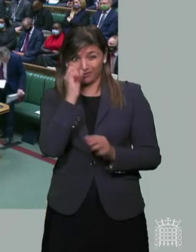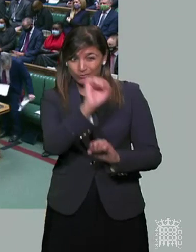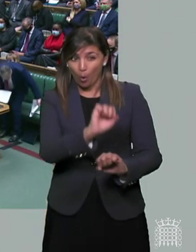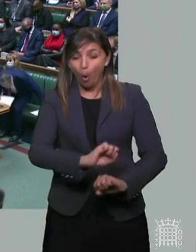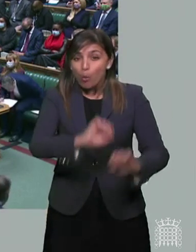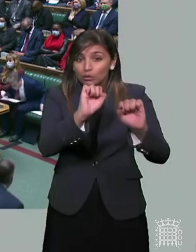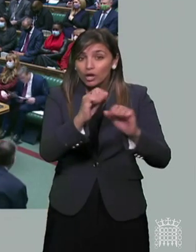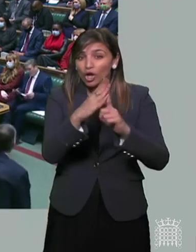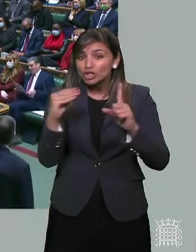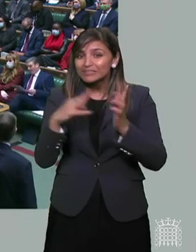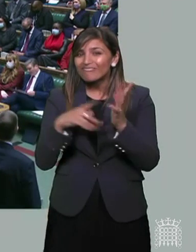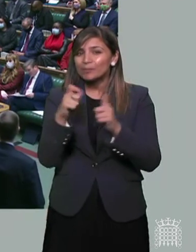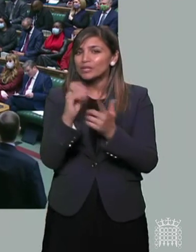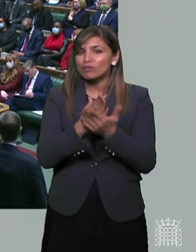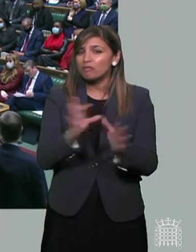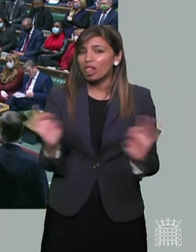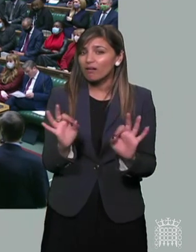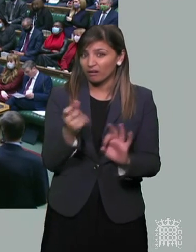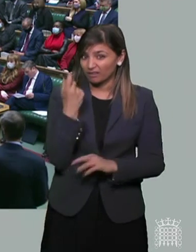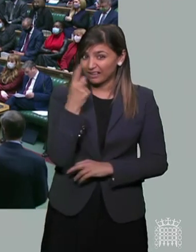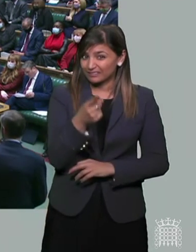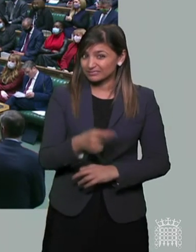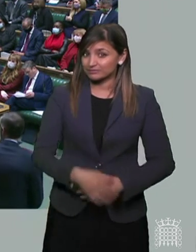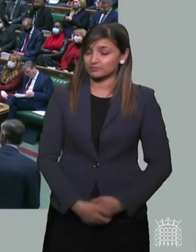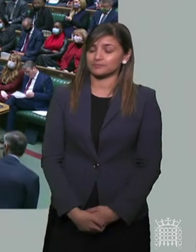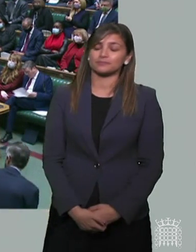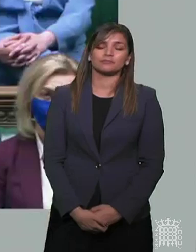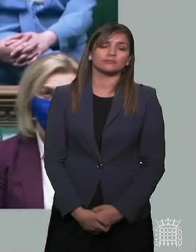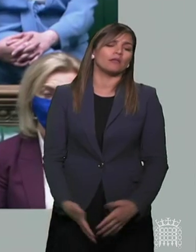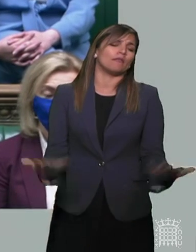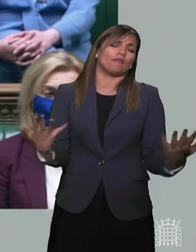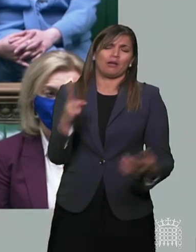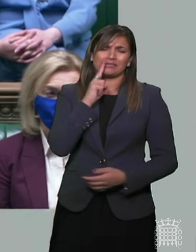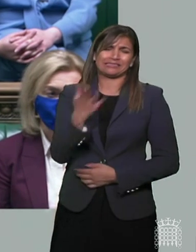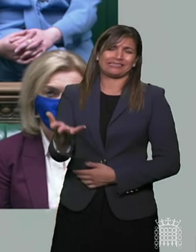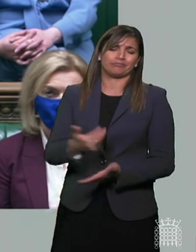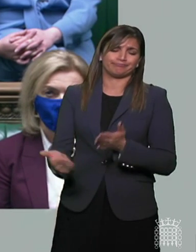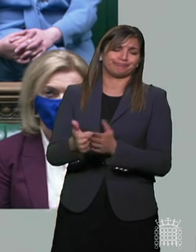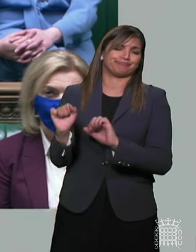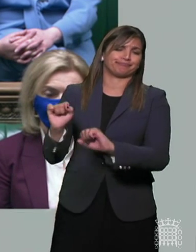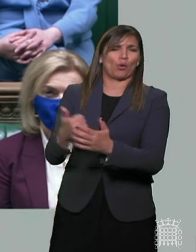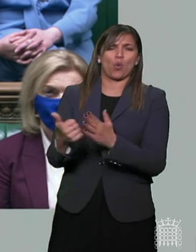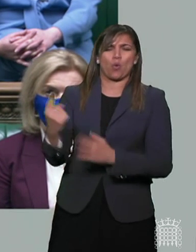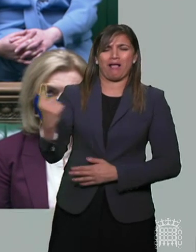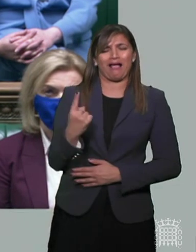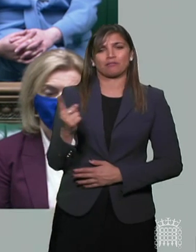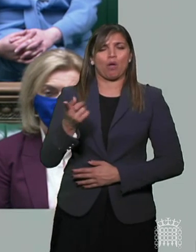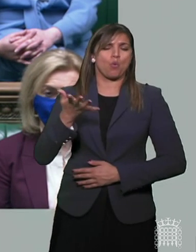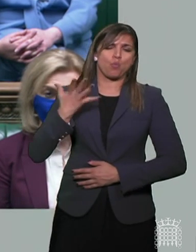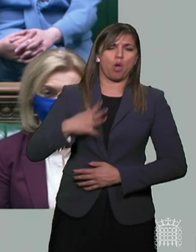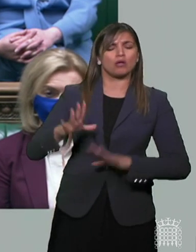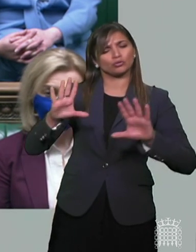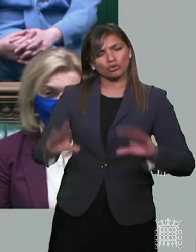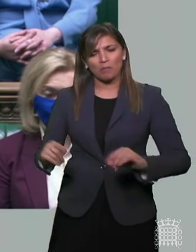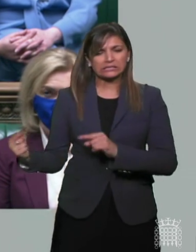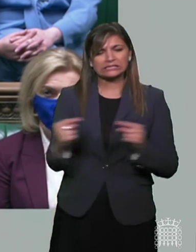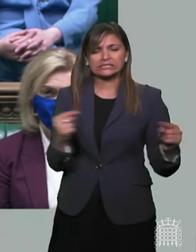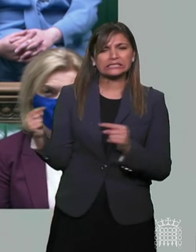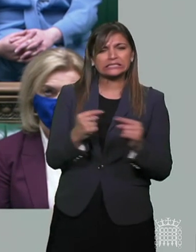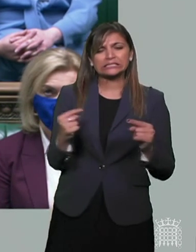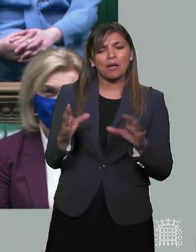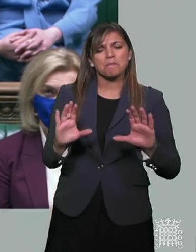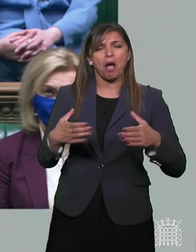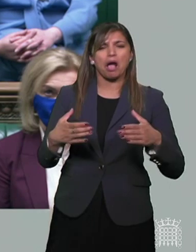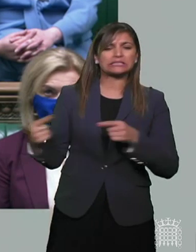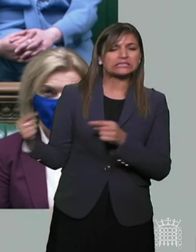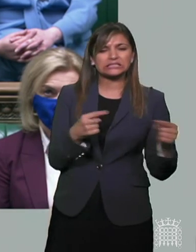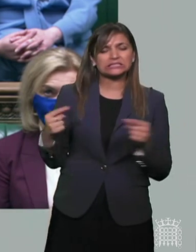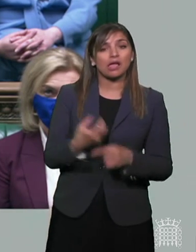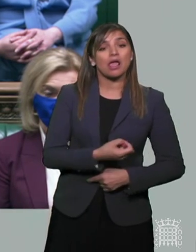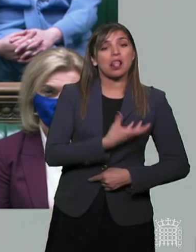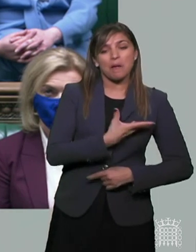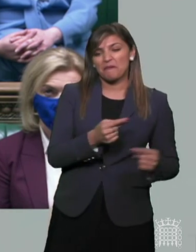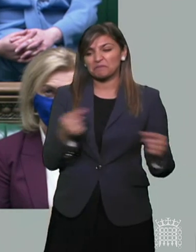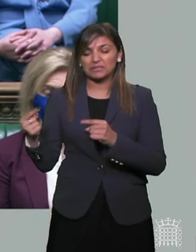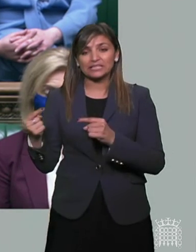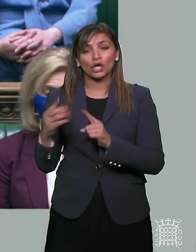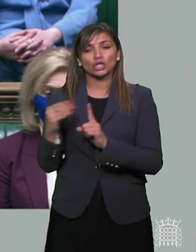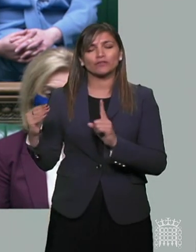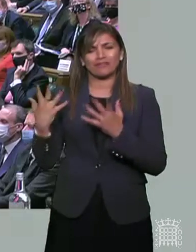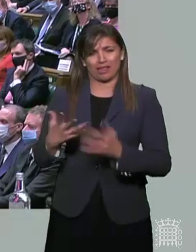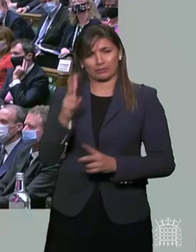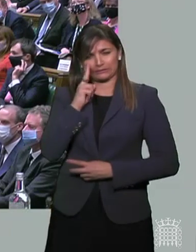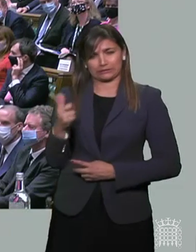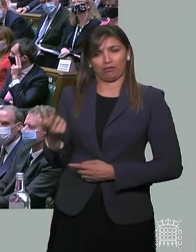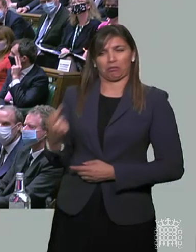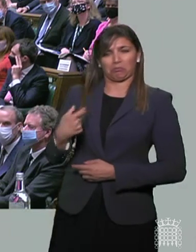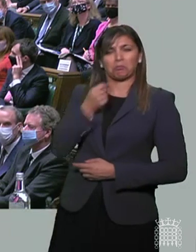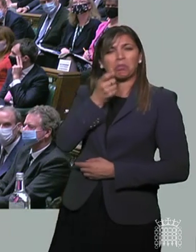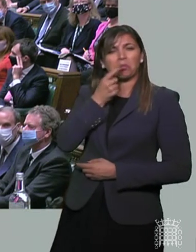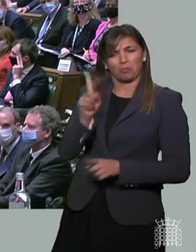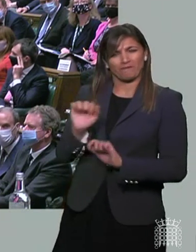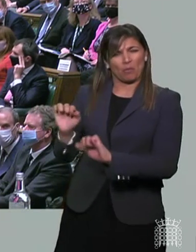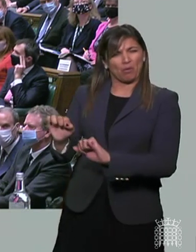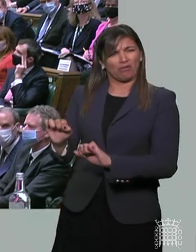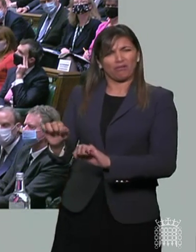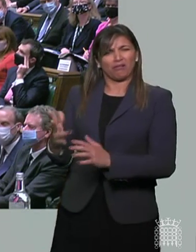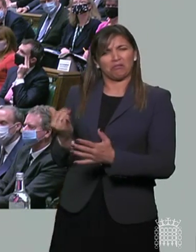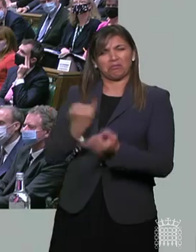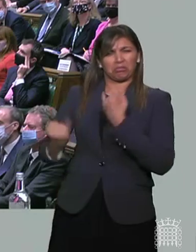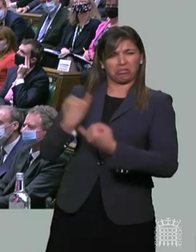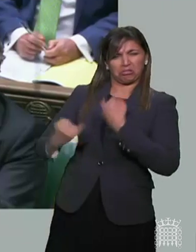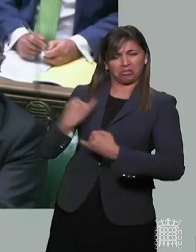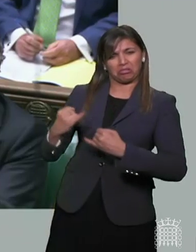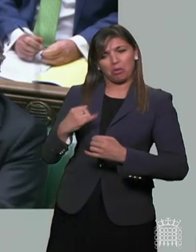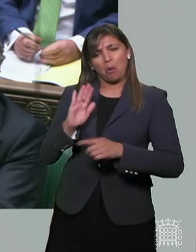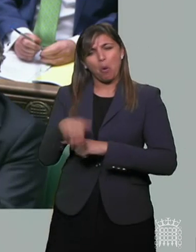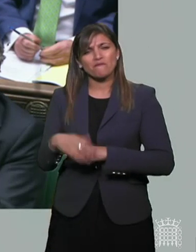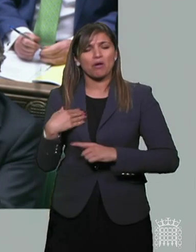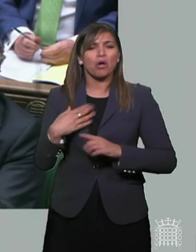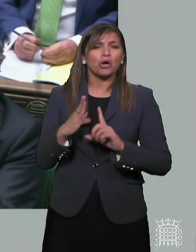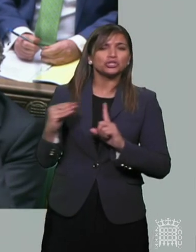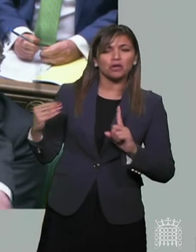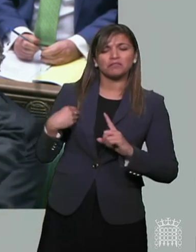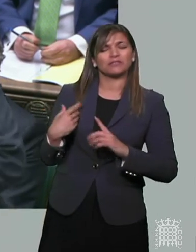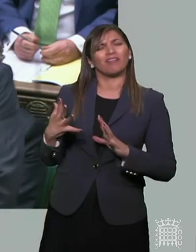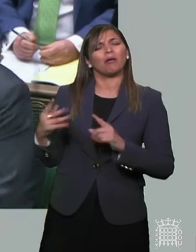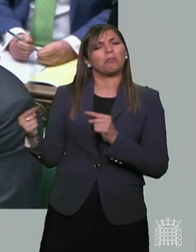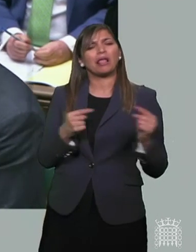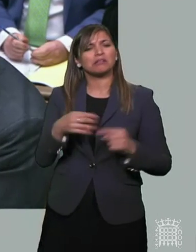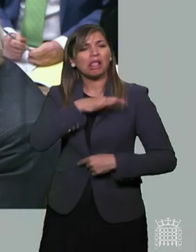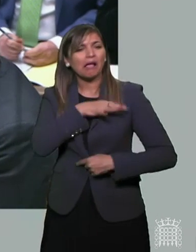There he goes again—the right honourable and learned Gentleman comes to this House pompously claiming that he wants to rise above party politics and support the efforts of the nation in delivering the vaccine roll-out, and then he talks endlessly about party politics and plays political games.